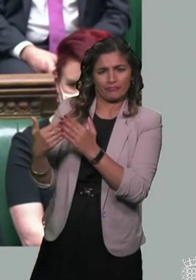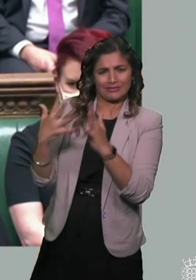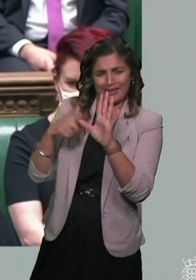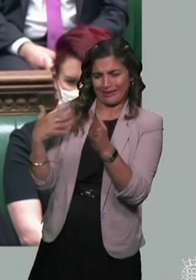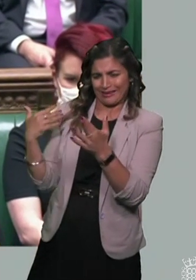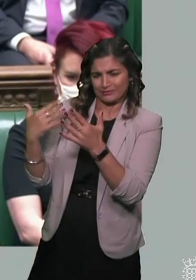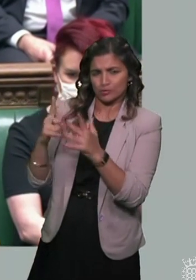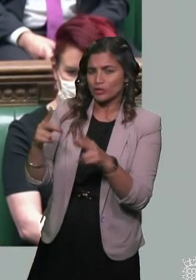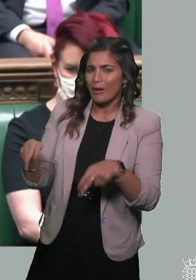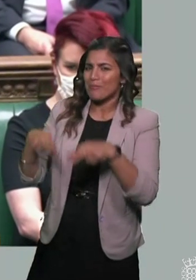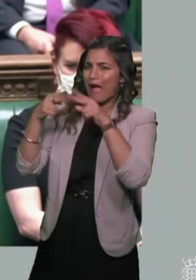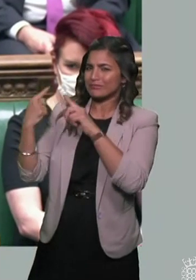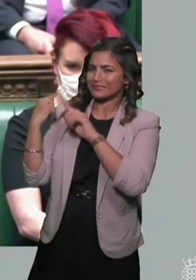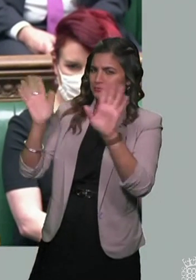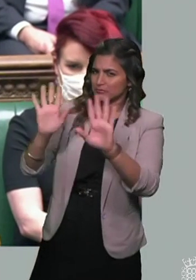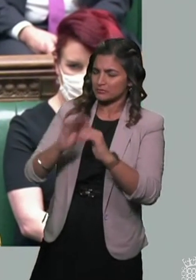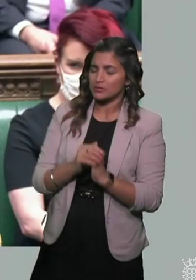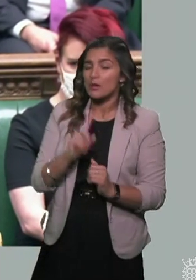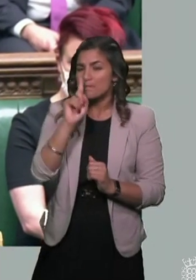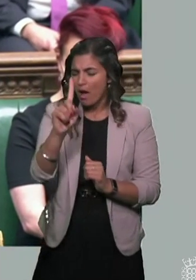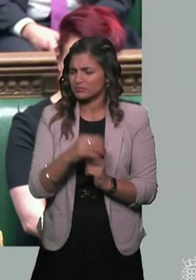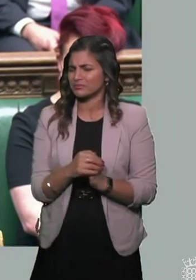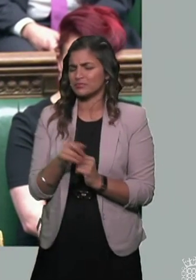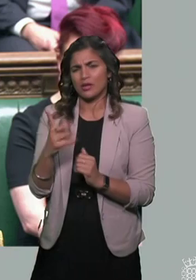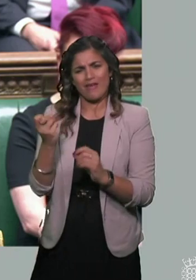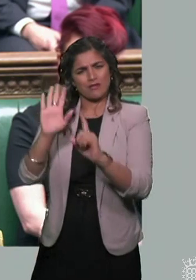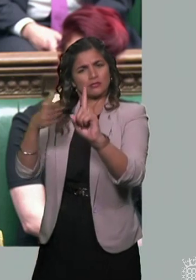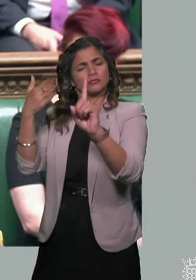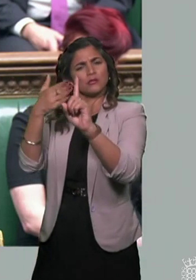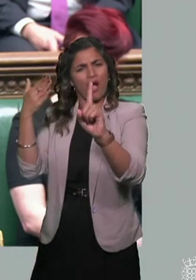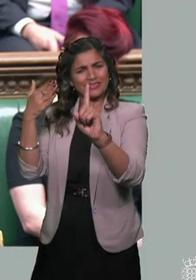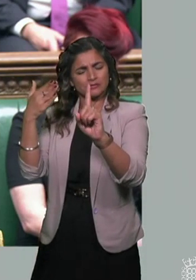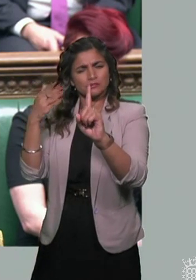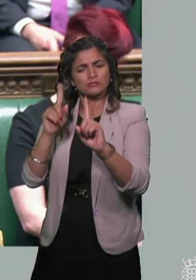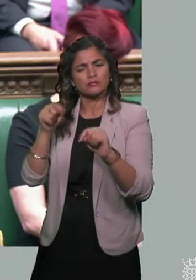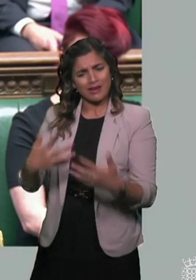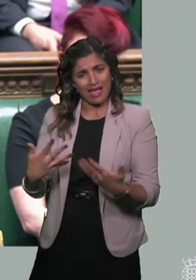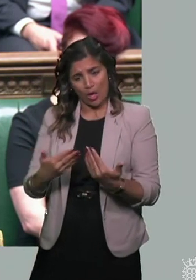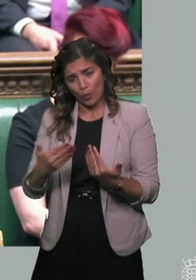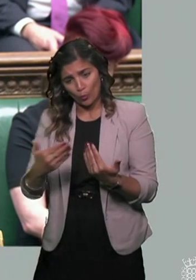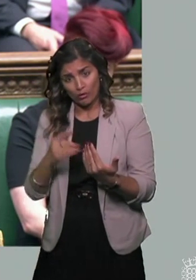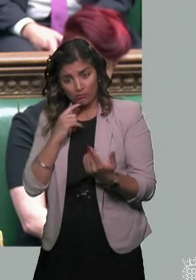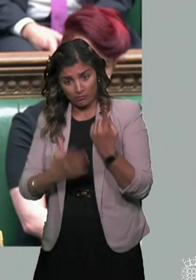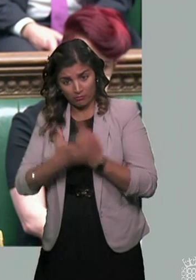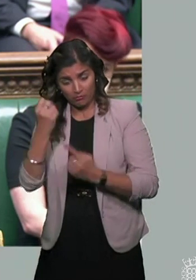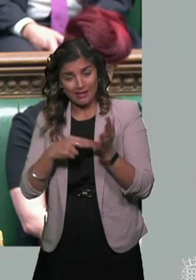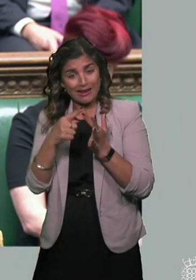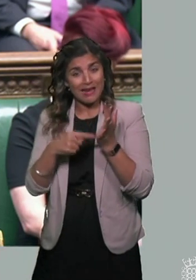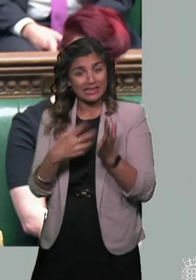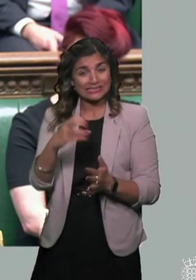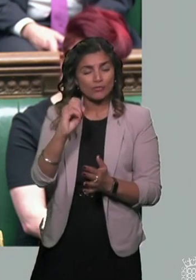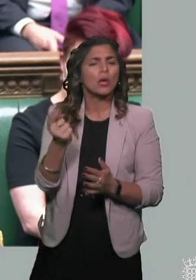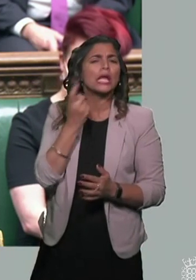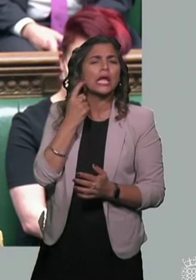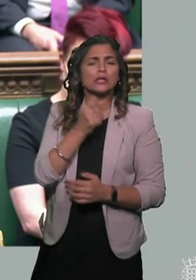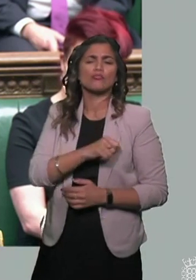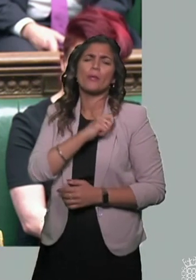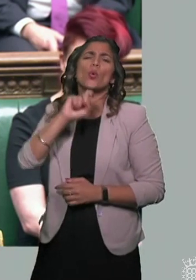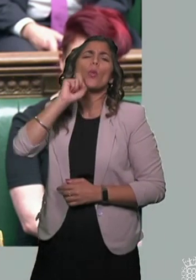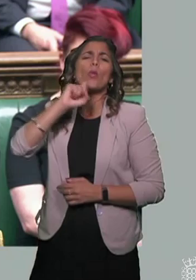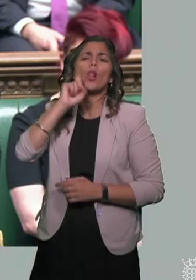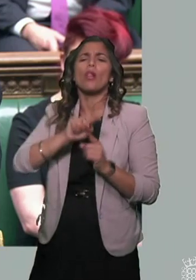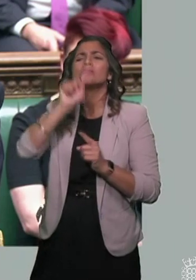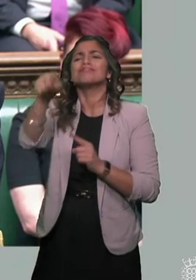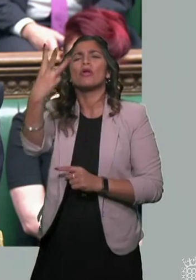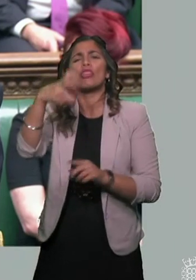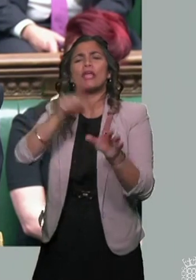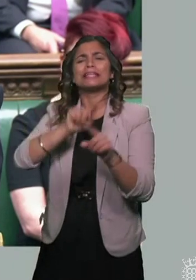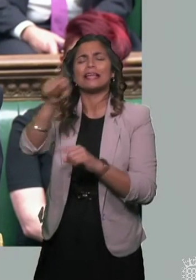Here is the problem on the question of net zero targets for the middle of the century: it is easy to make promises for 30 years’ time; it is much more difficult to act now.